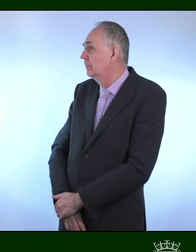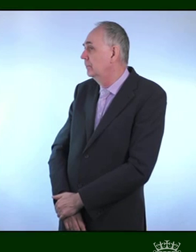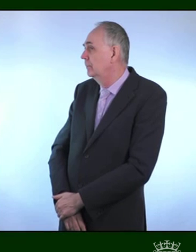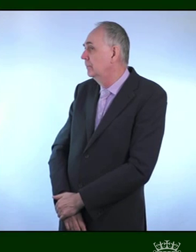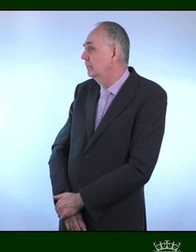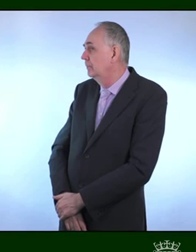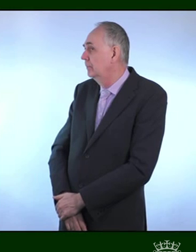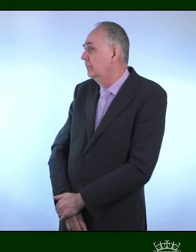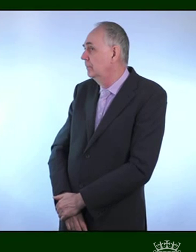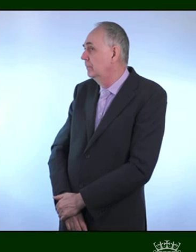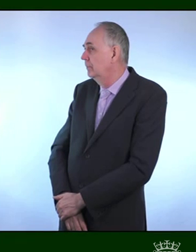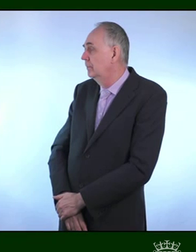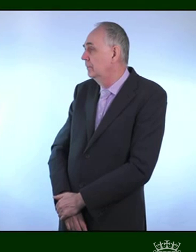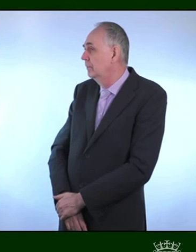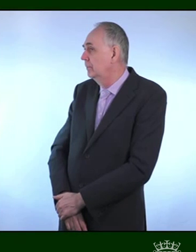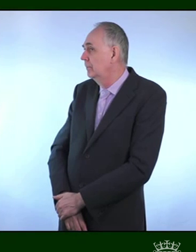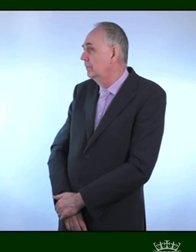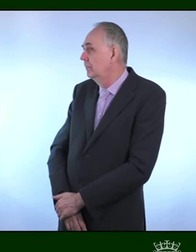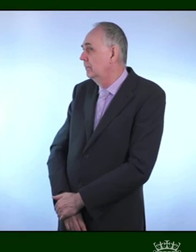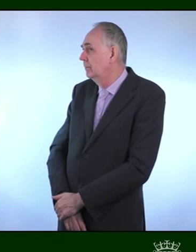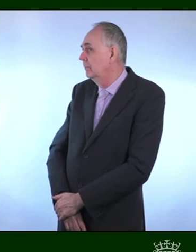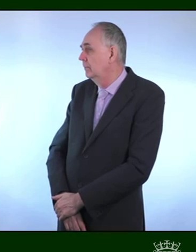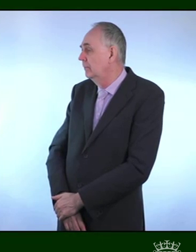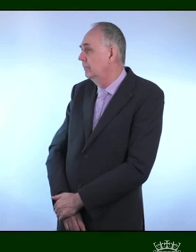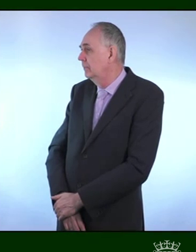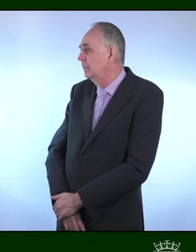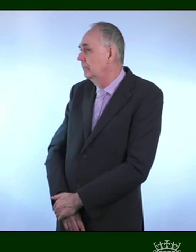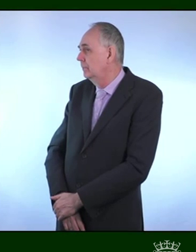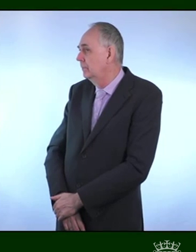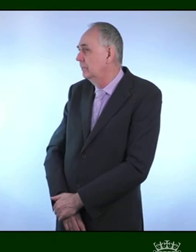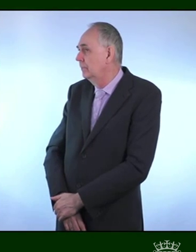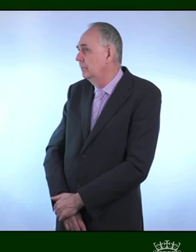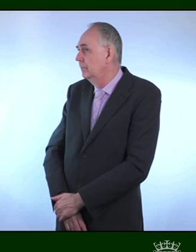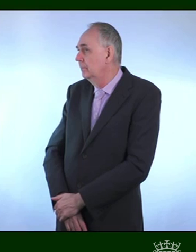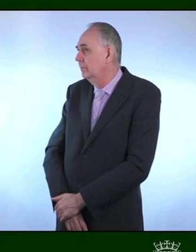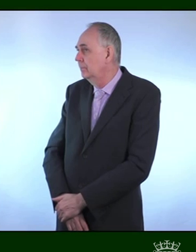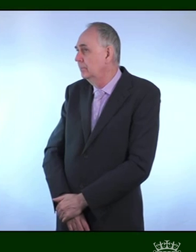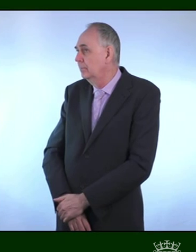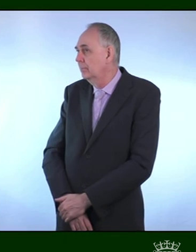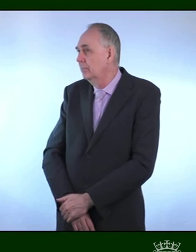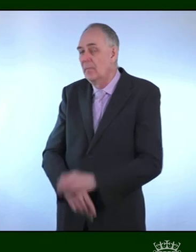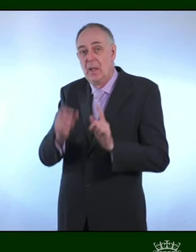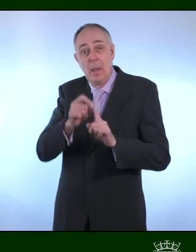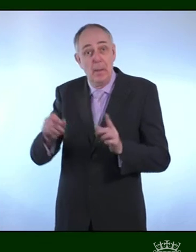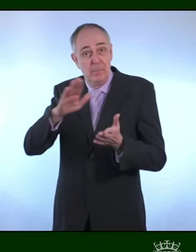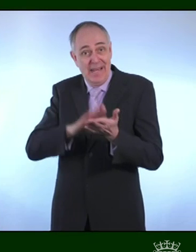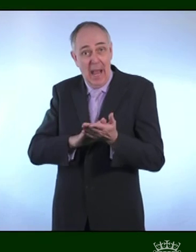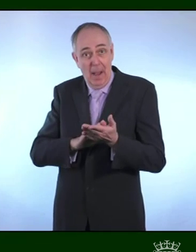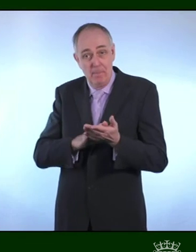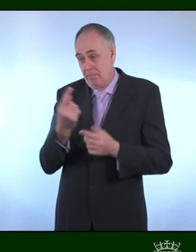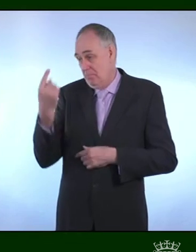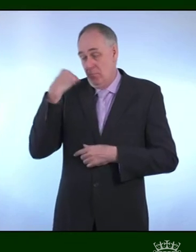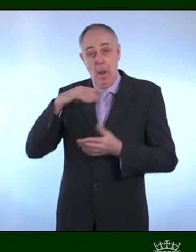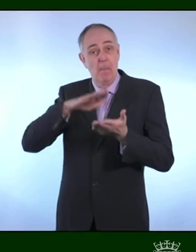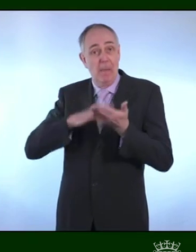I salute the tone of the Prime Minister’s very difficult, sombre address to the nation on Monday night.